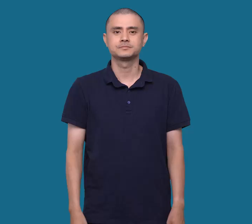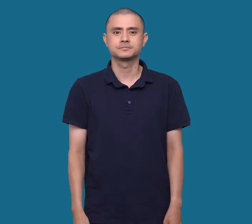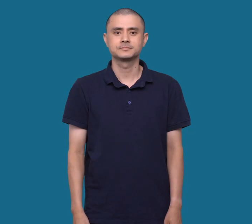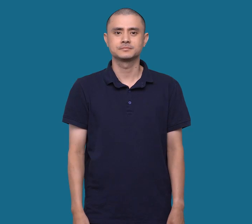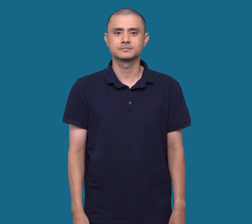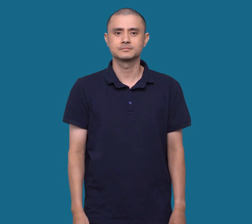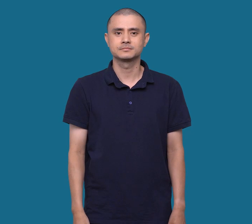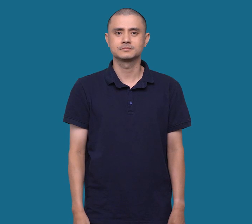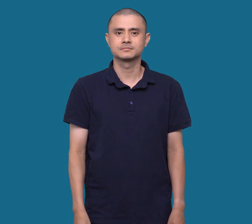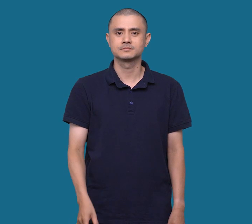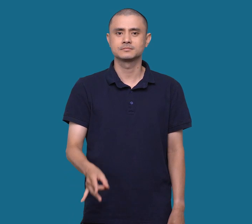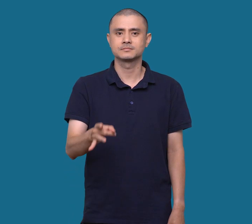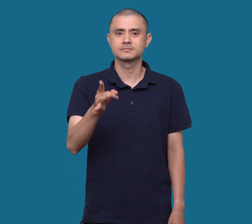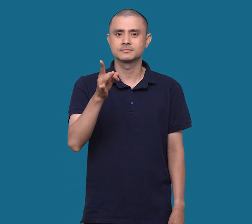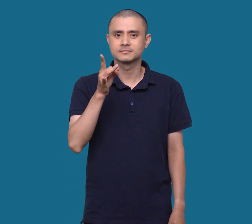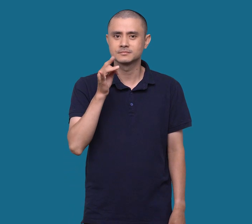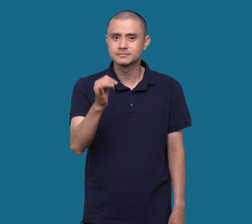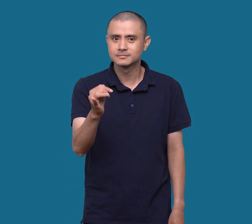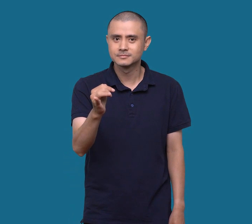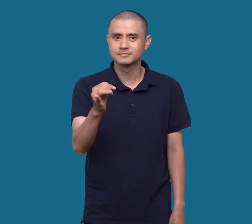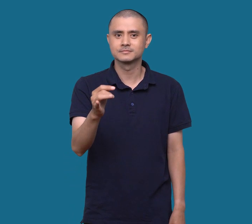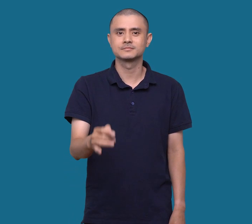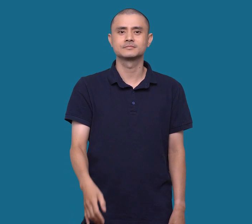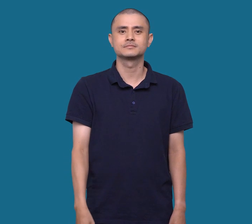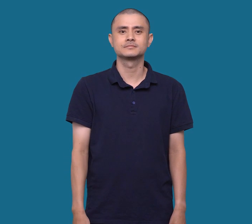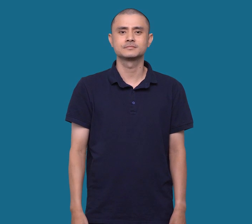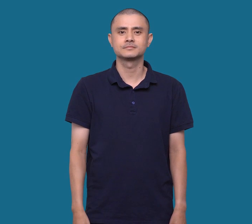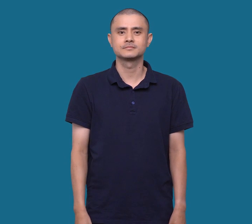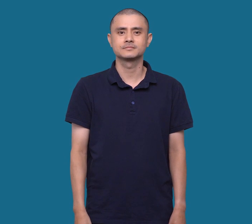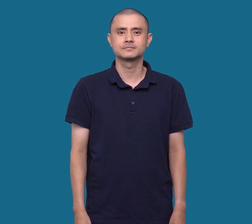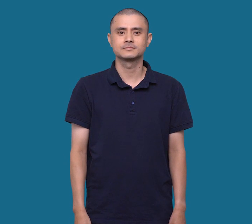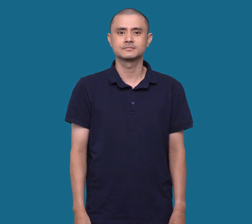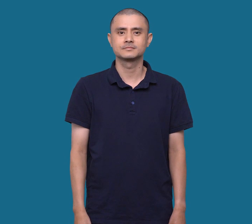hẹn